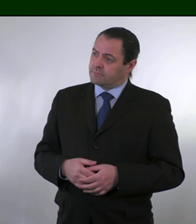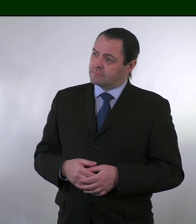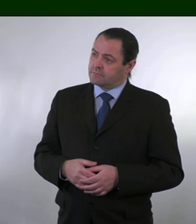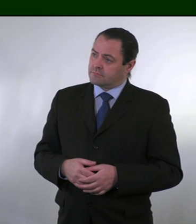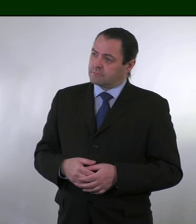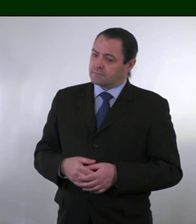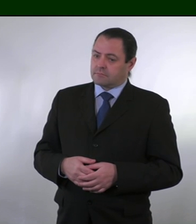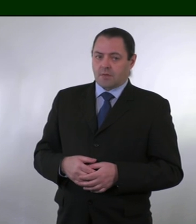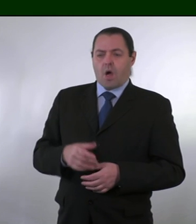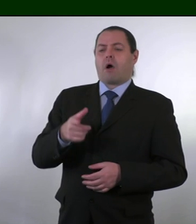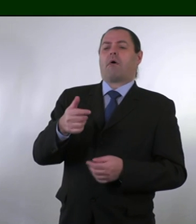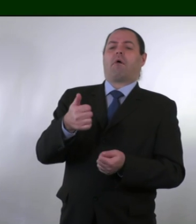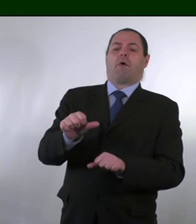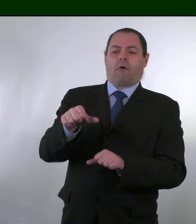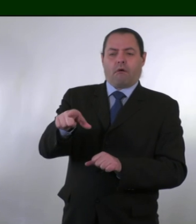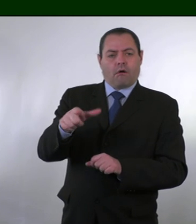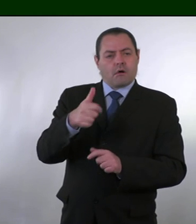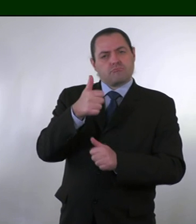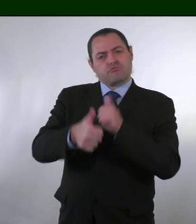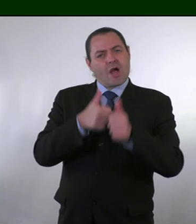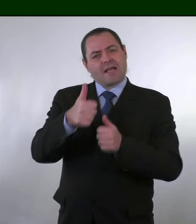It is good finally to hear something from the right hon.